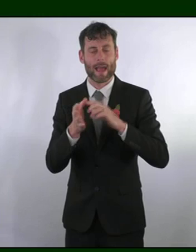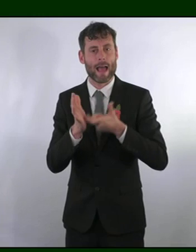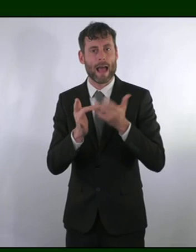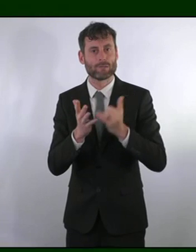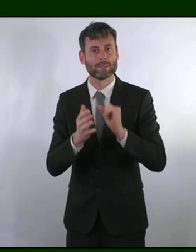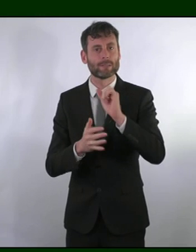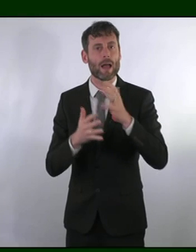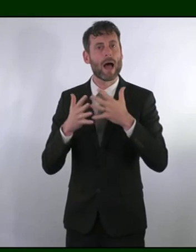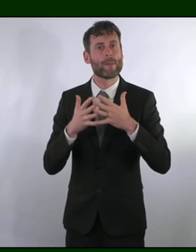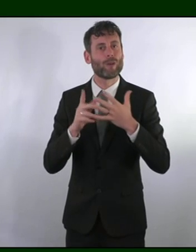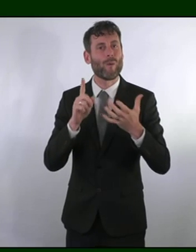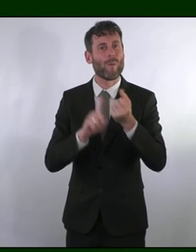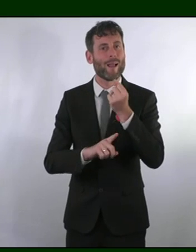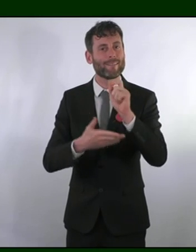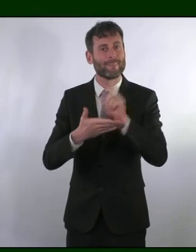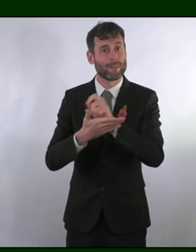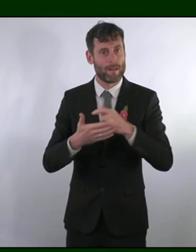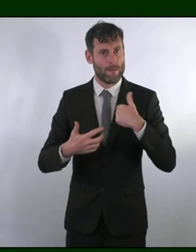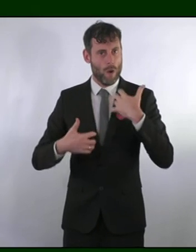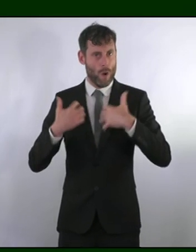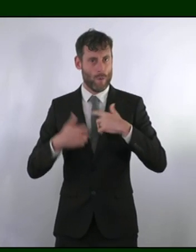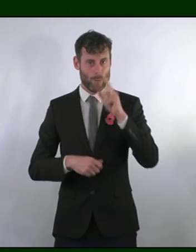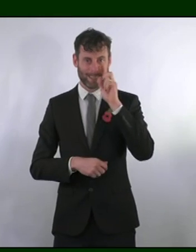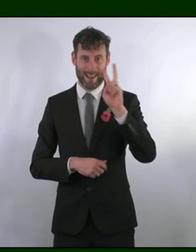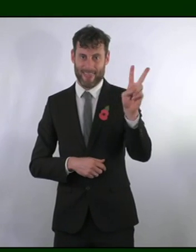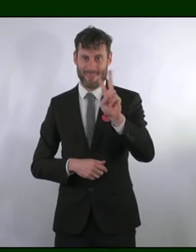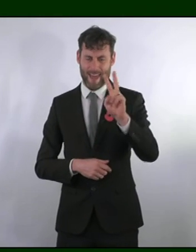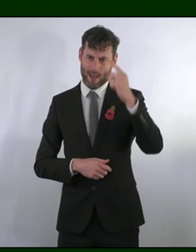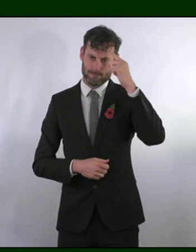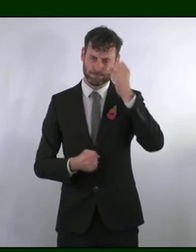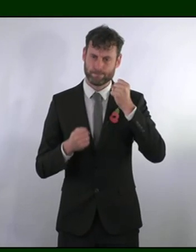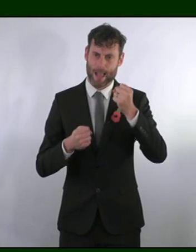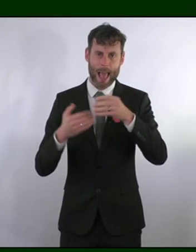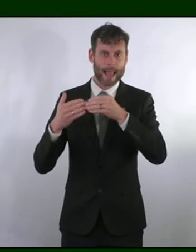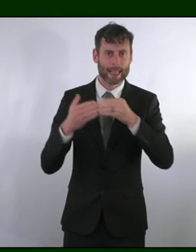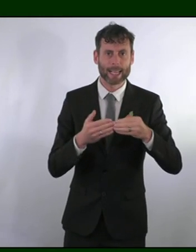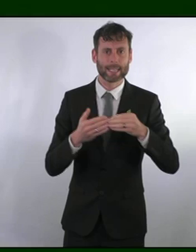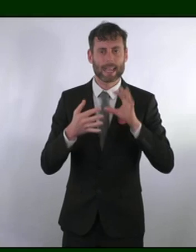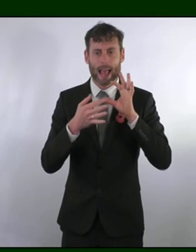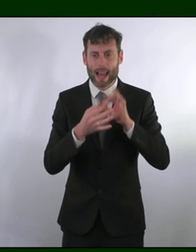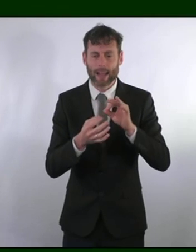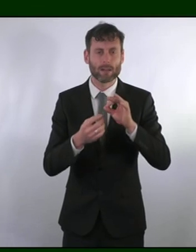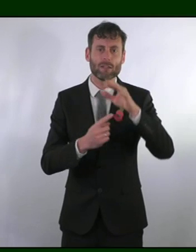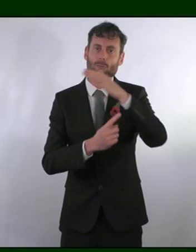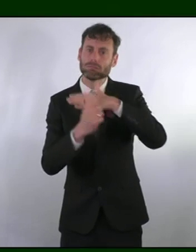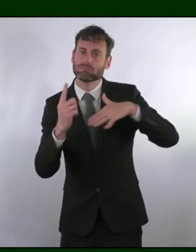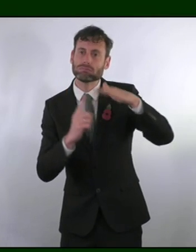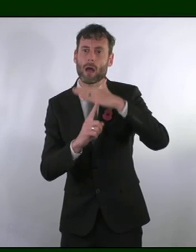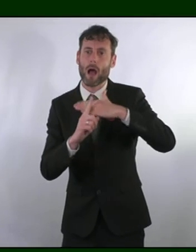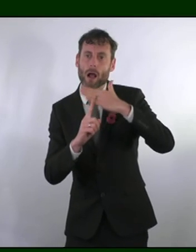I look forward to the leadership they will show on the issues of climate change and fighting back against covid among other things.